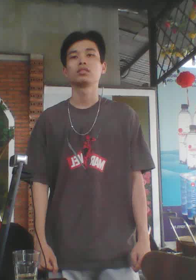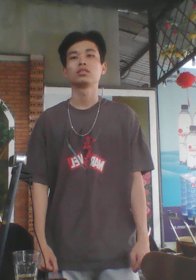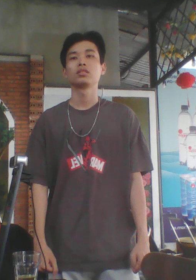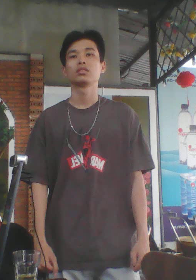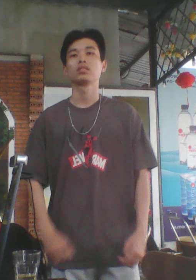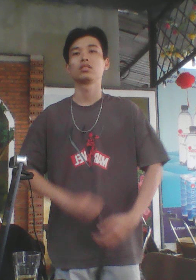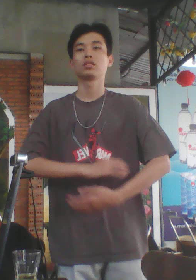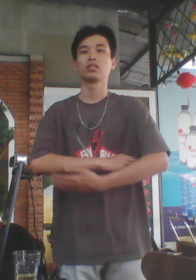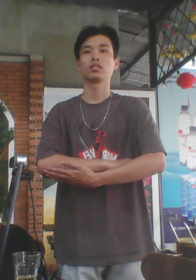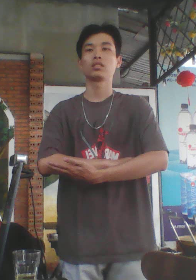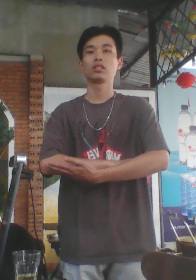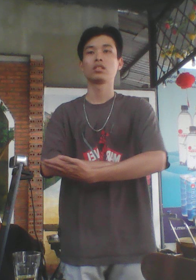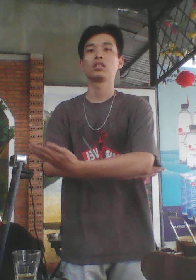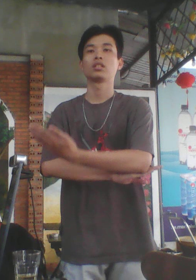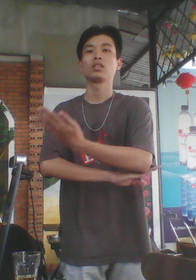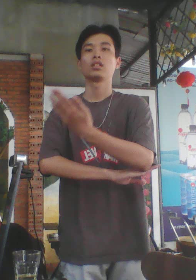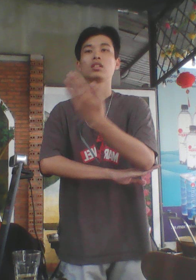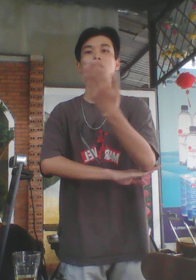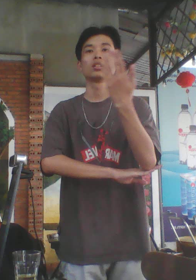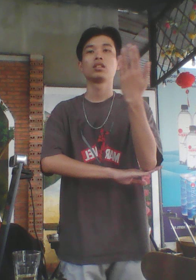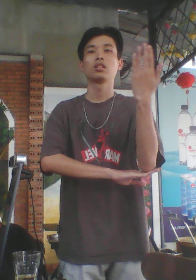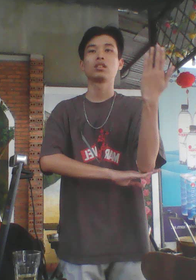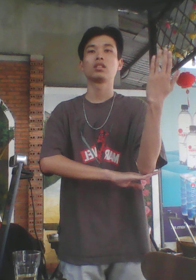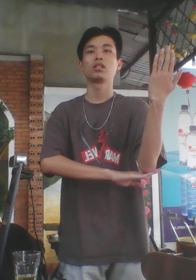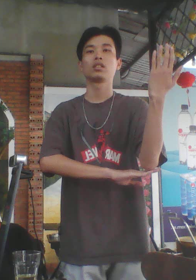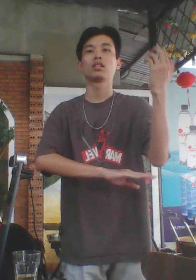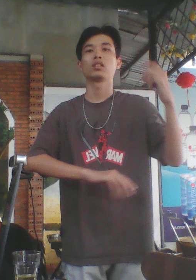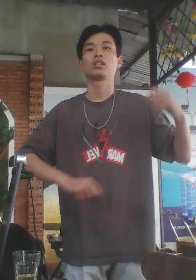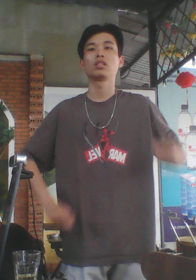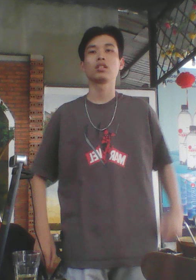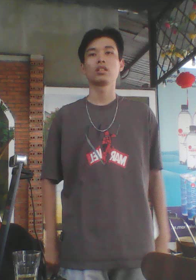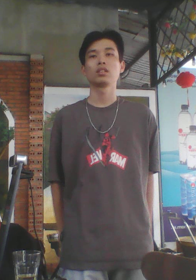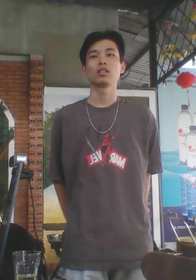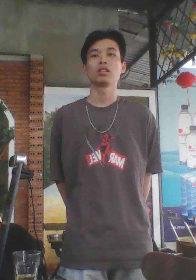buổi sáng